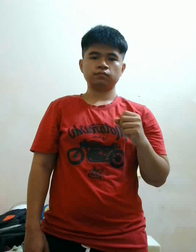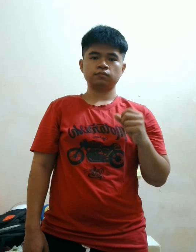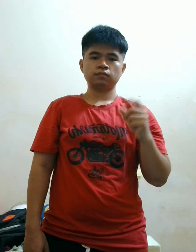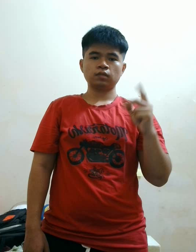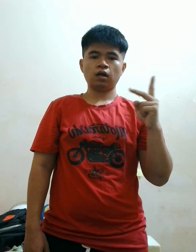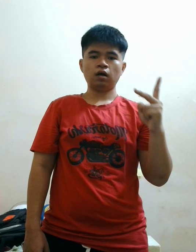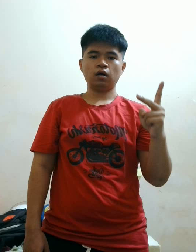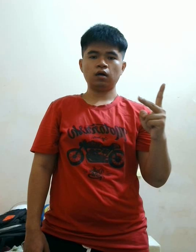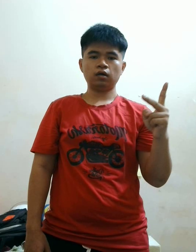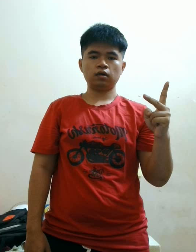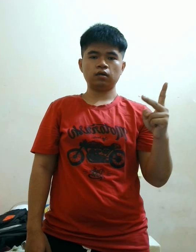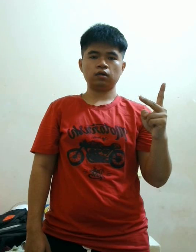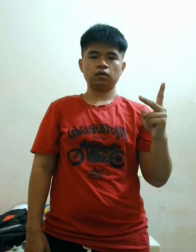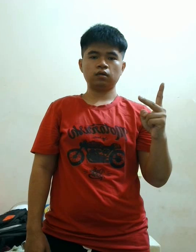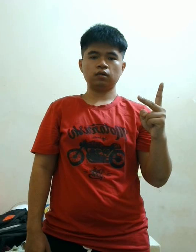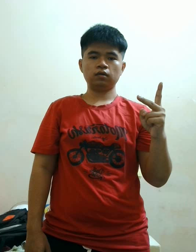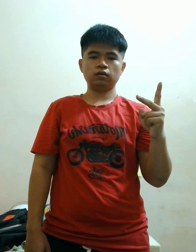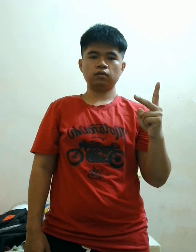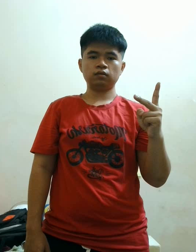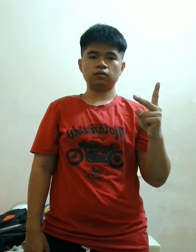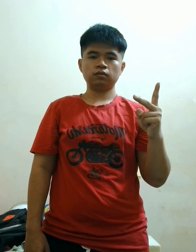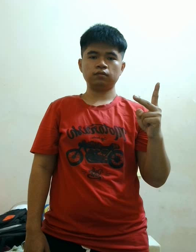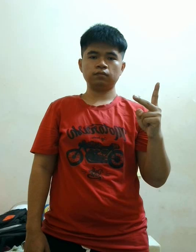h